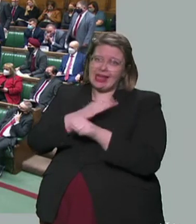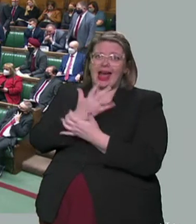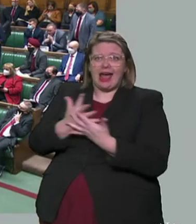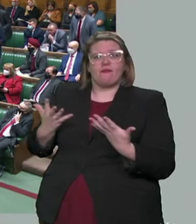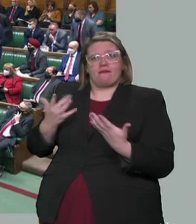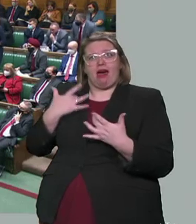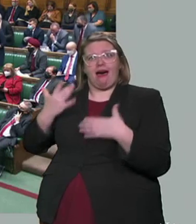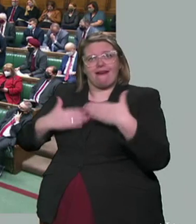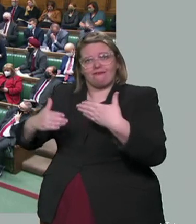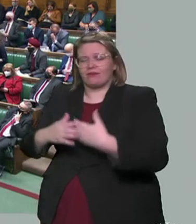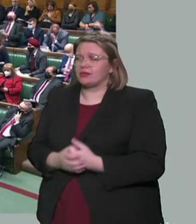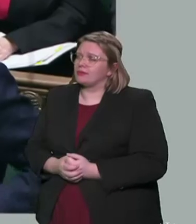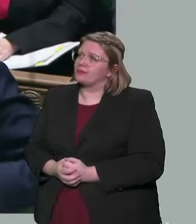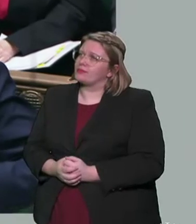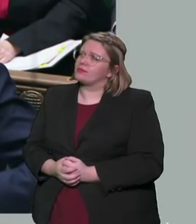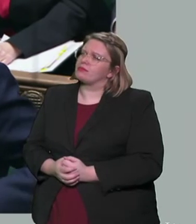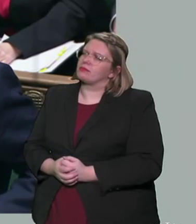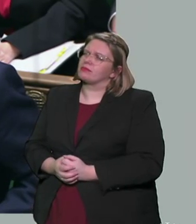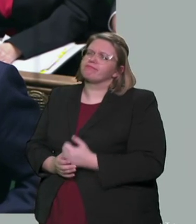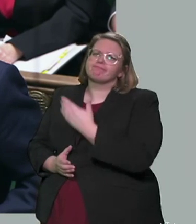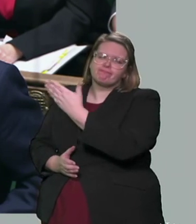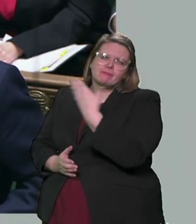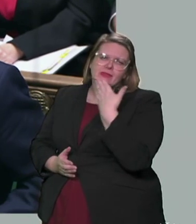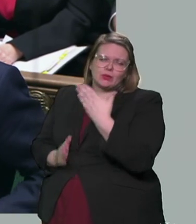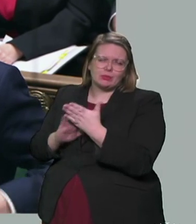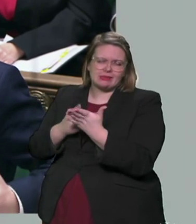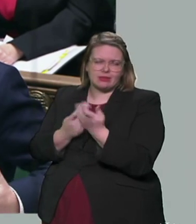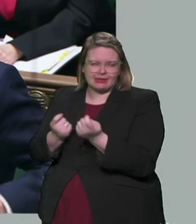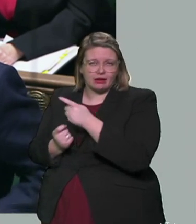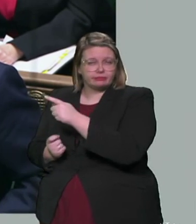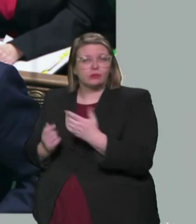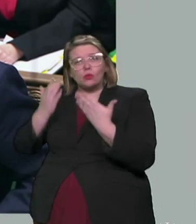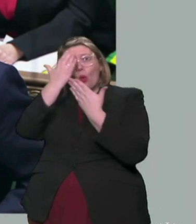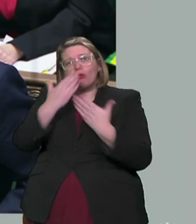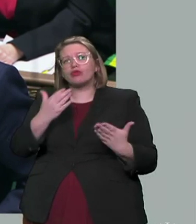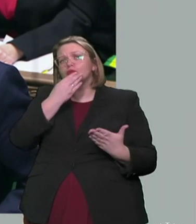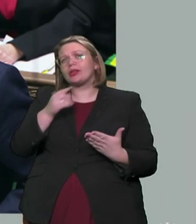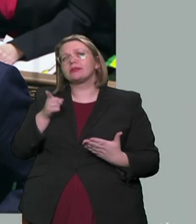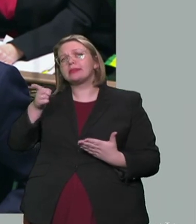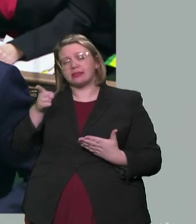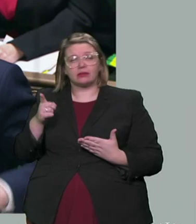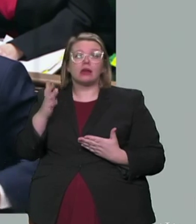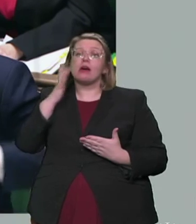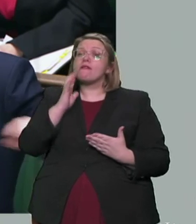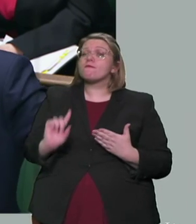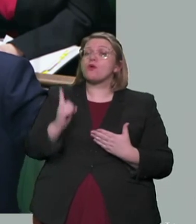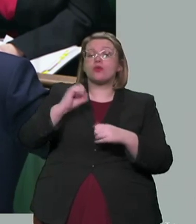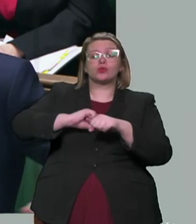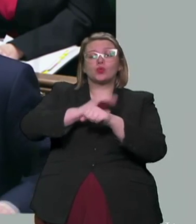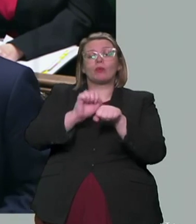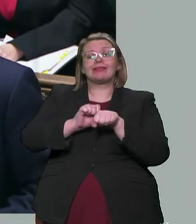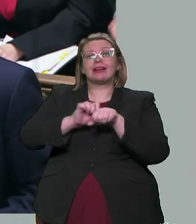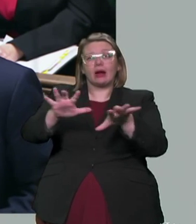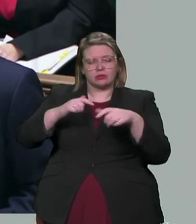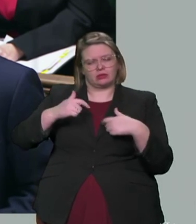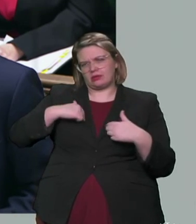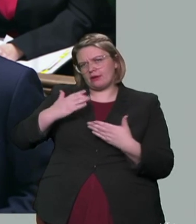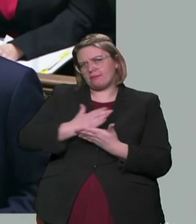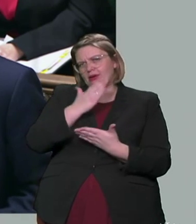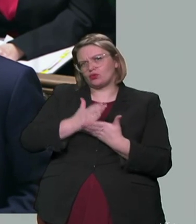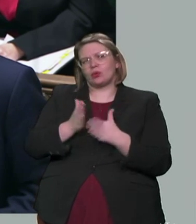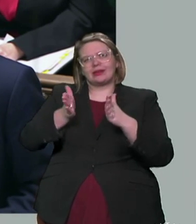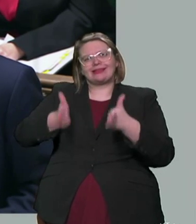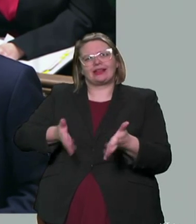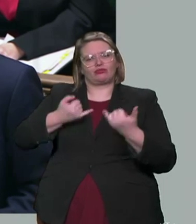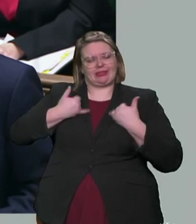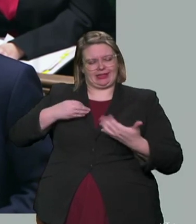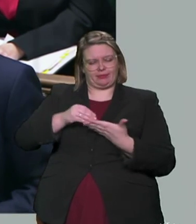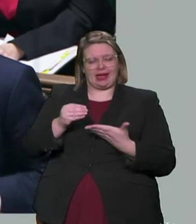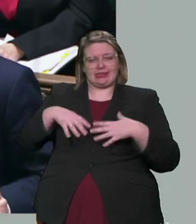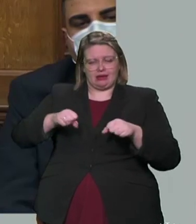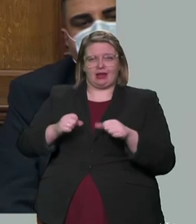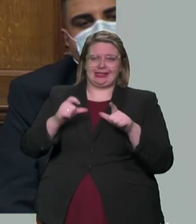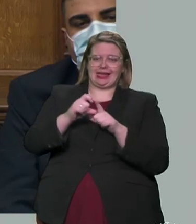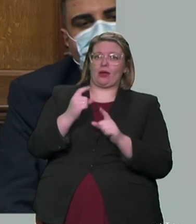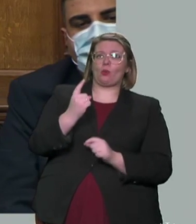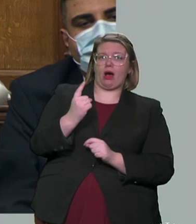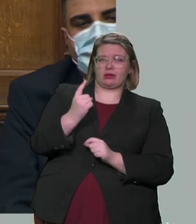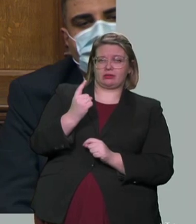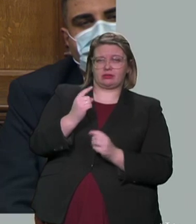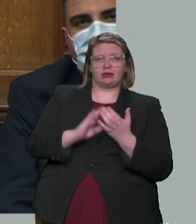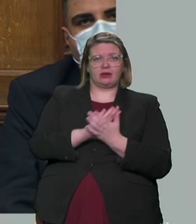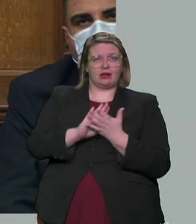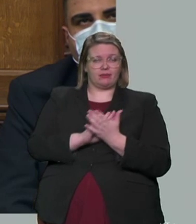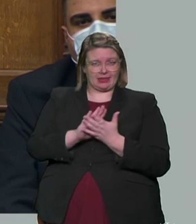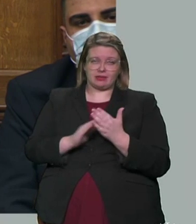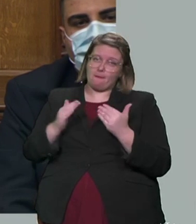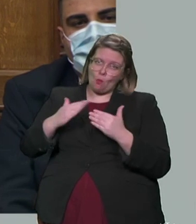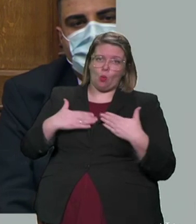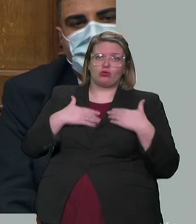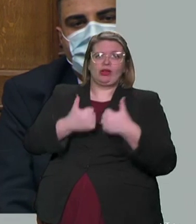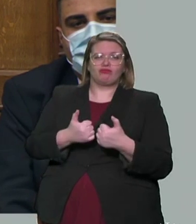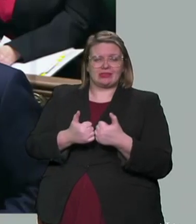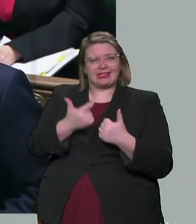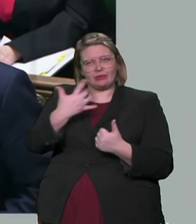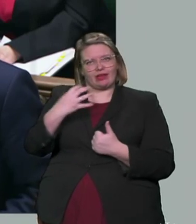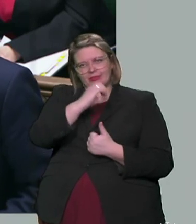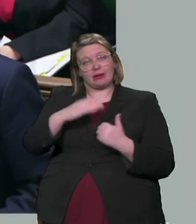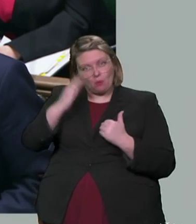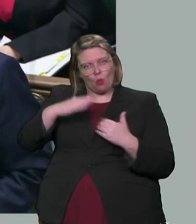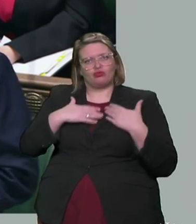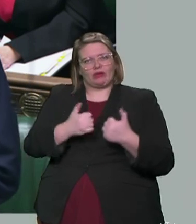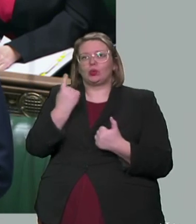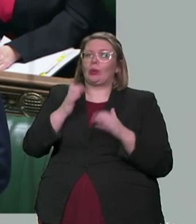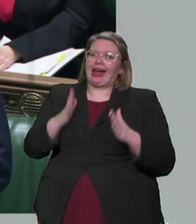Of course, as the honourable Gentleman knows, one of the first things we did when covid struck was make sure that statutory sick pay was payable from day one, so it is up to 75% more generous if a person needs to self-isolate.